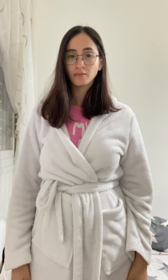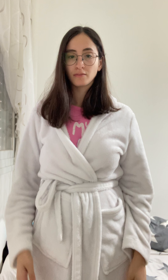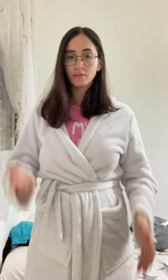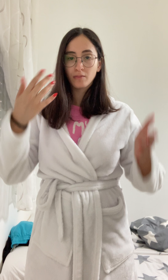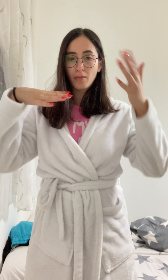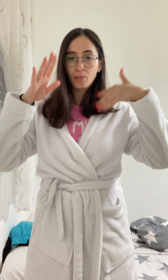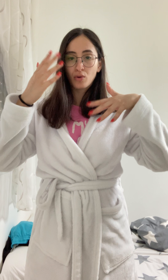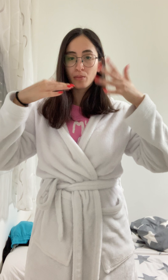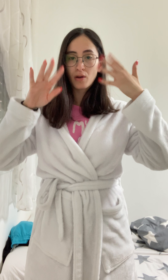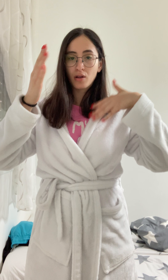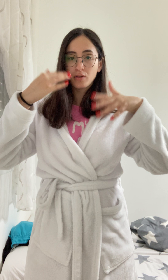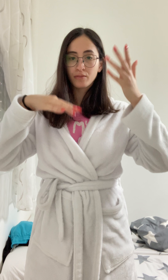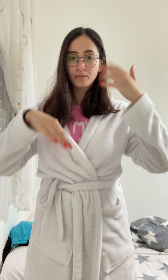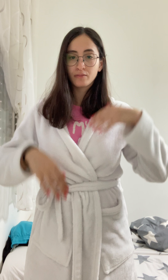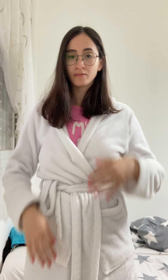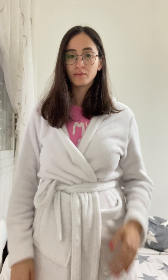מבולבל